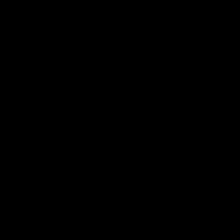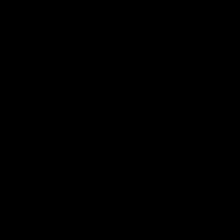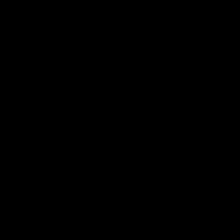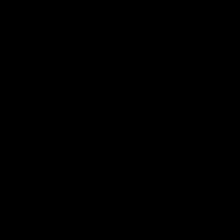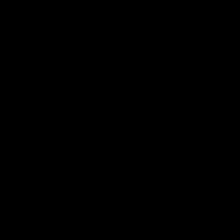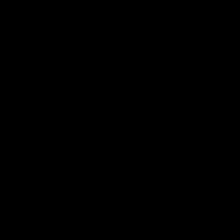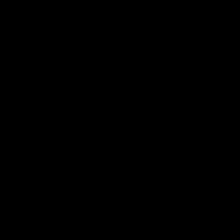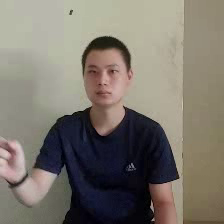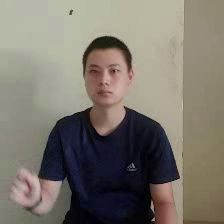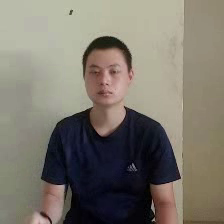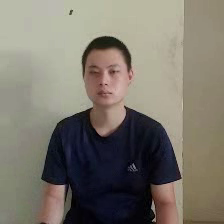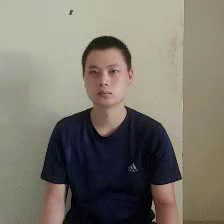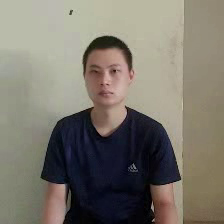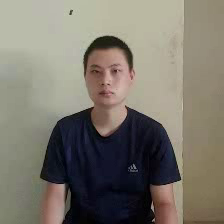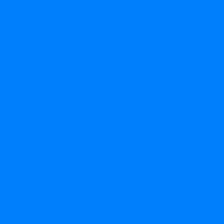Ghét